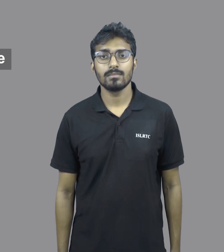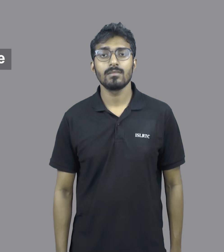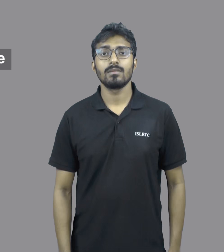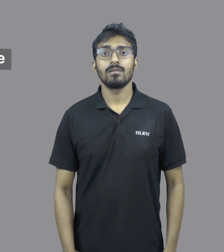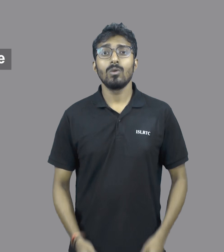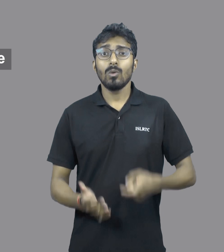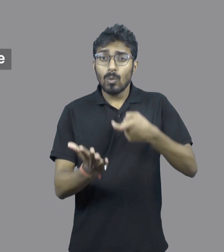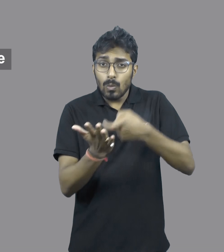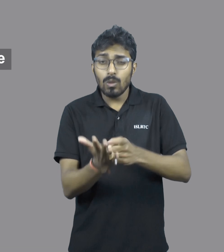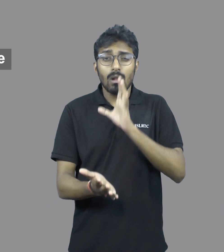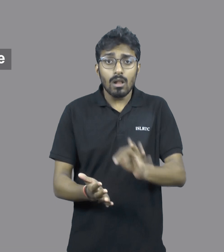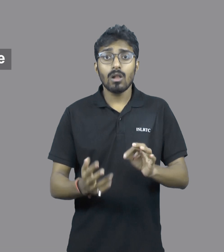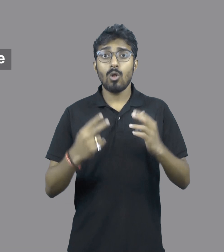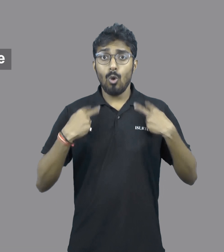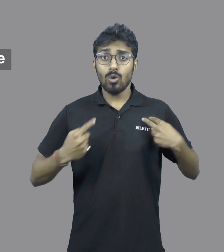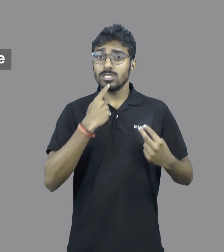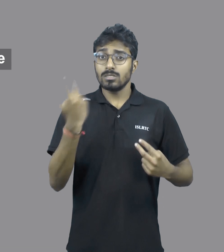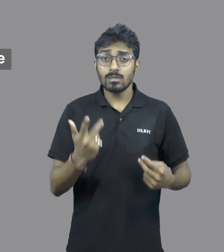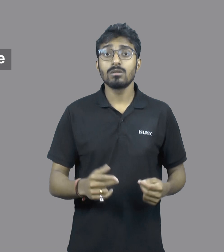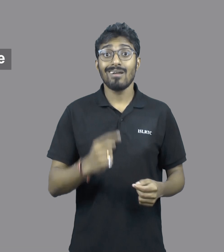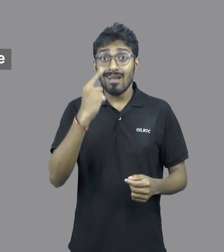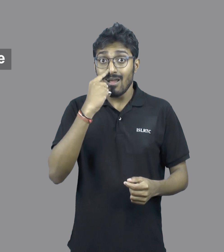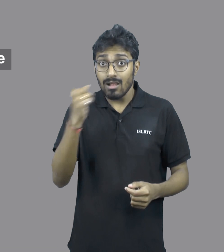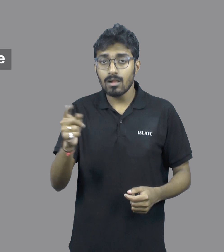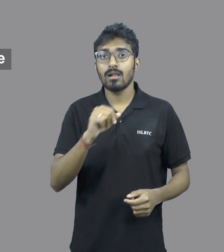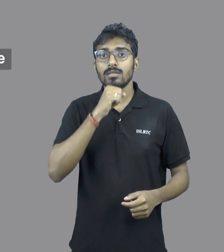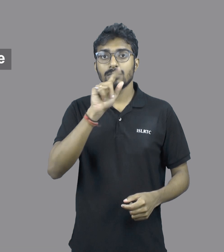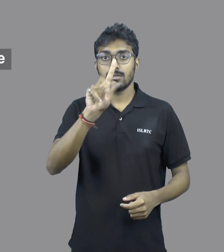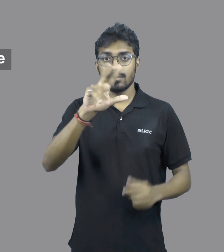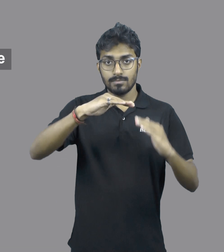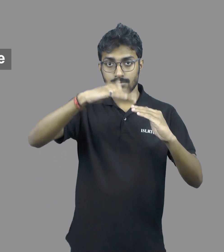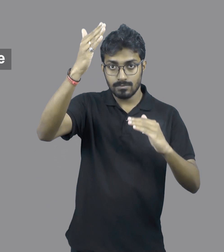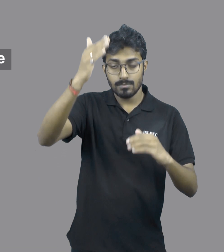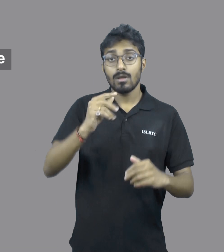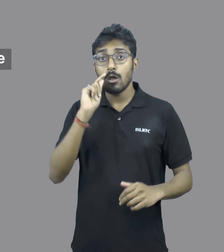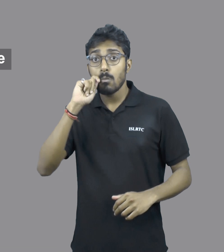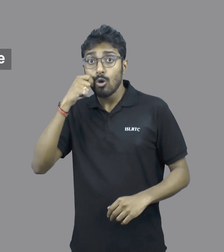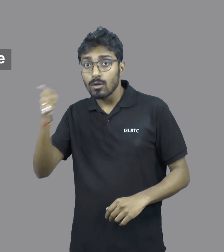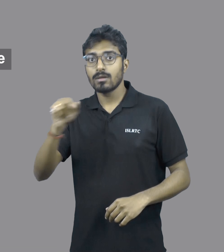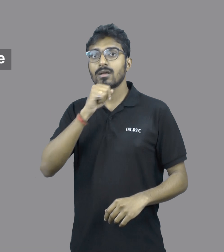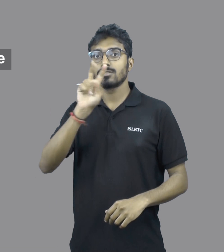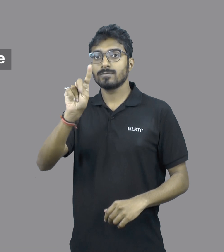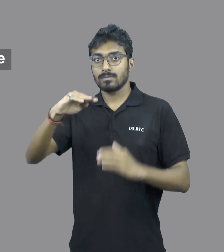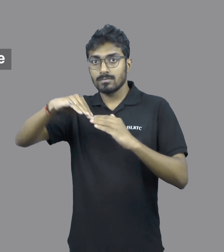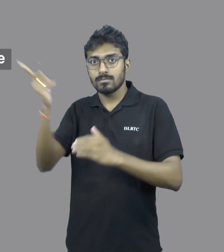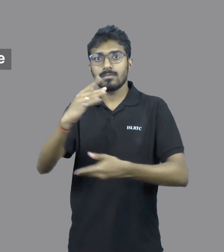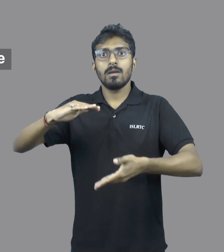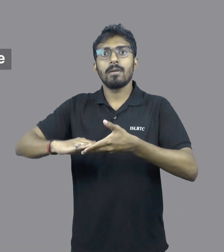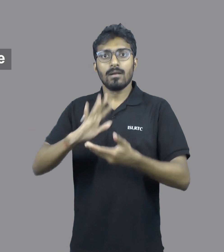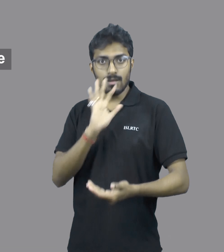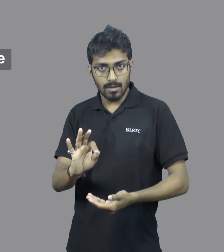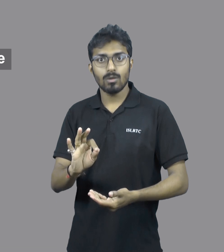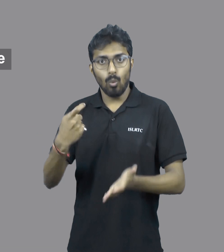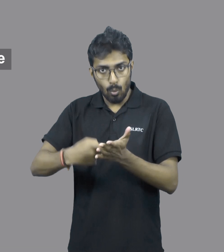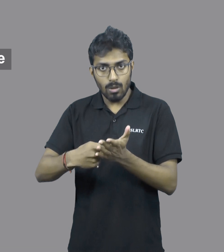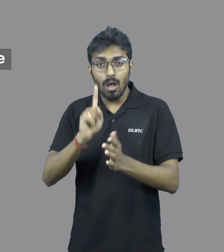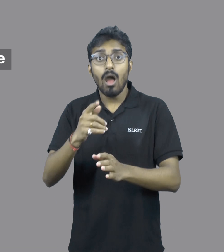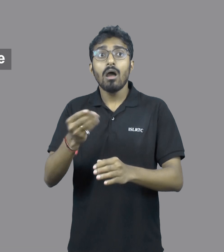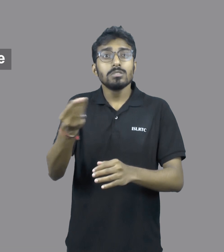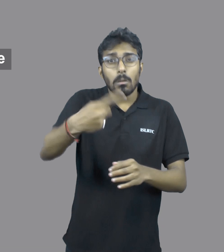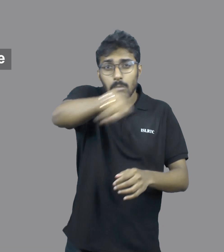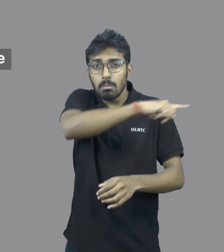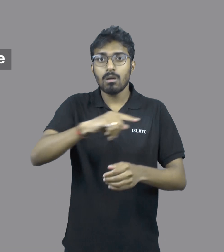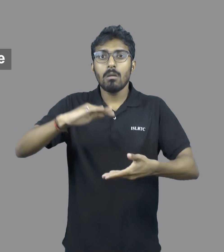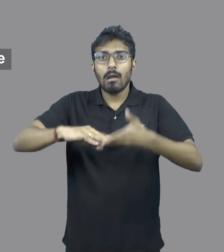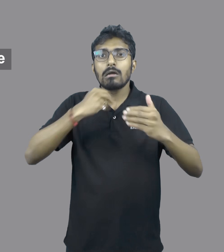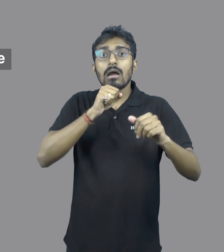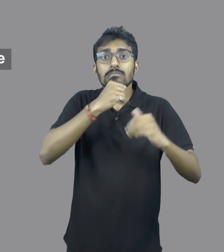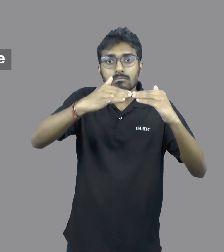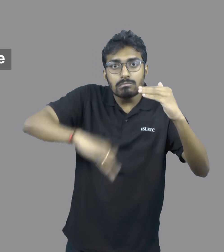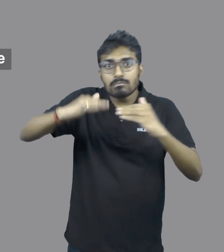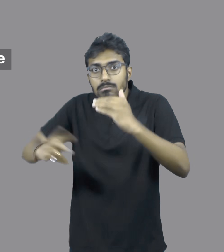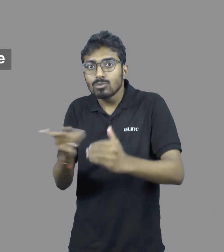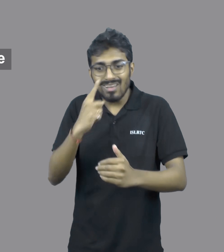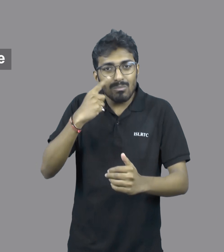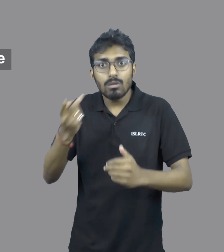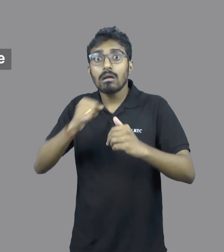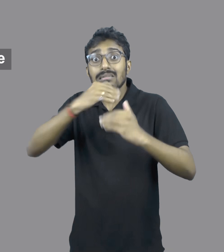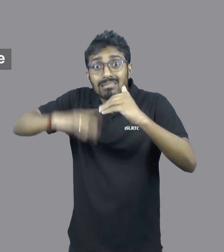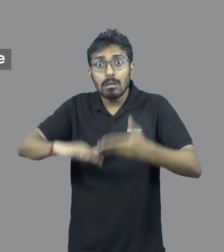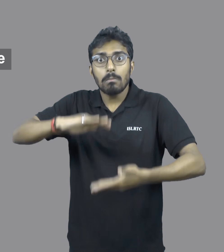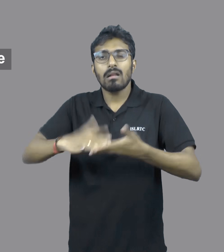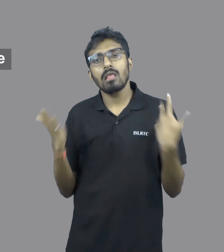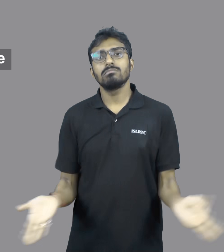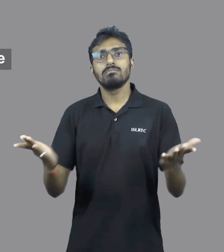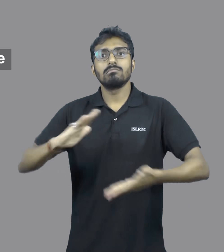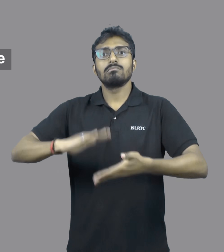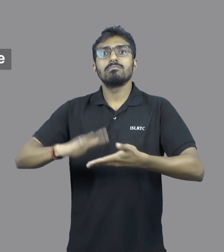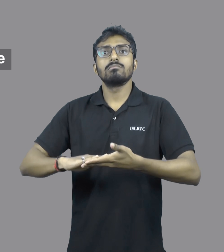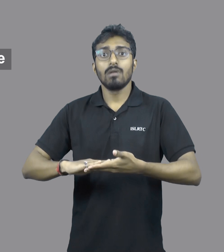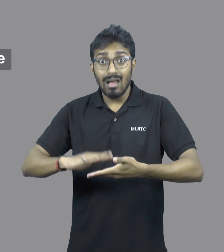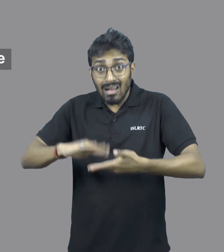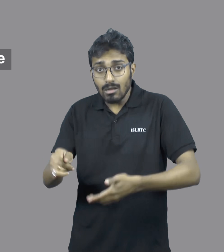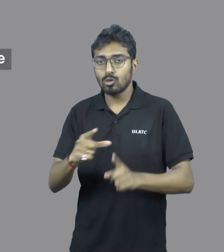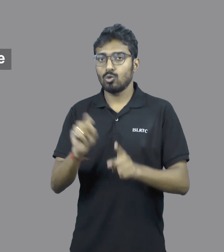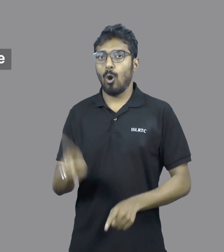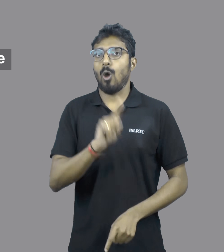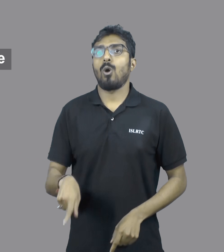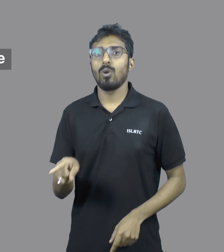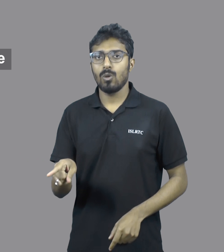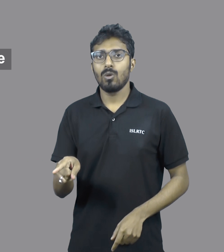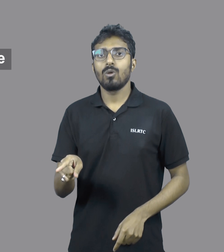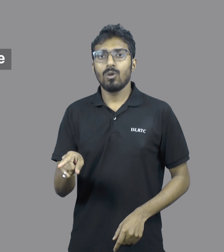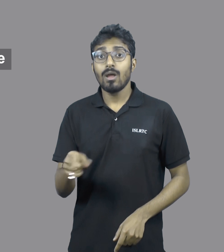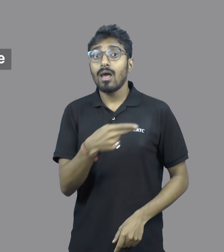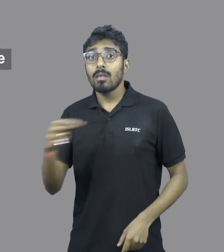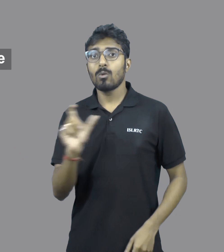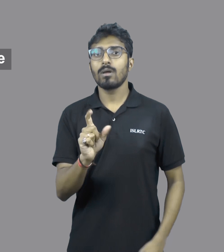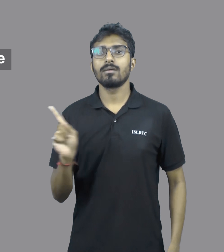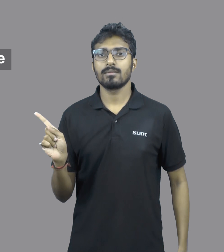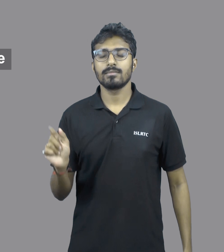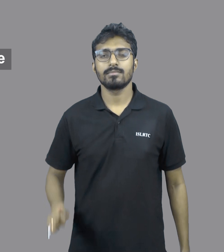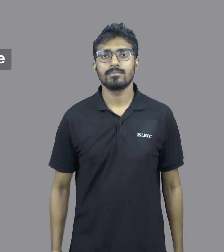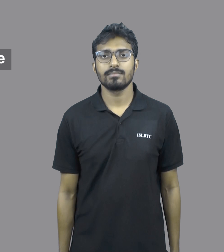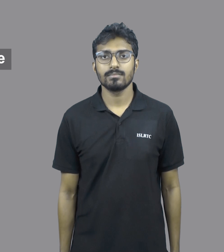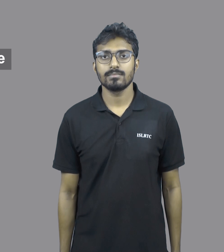Child Marriage